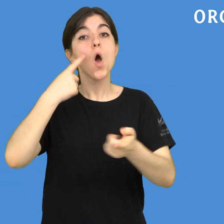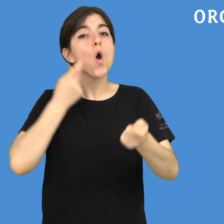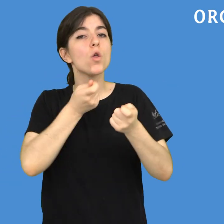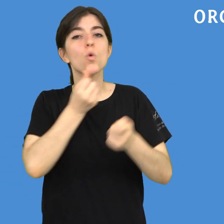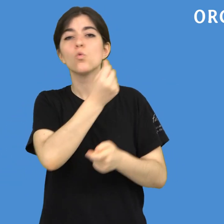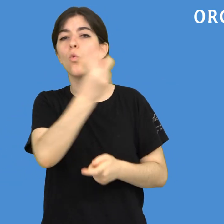control